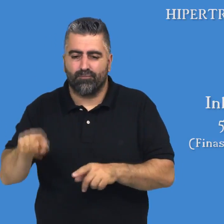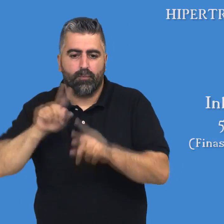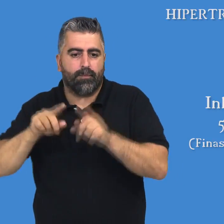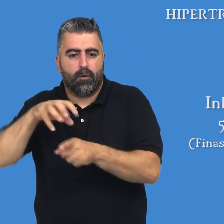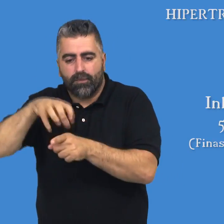problema